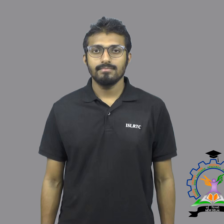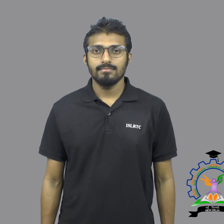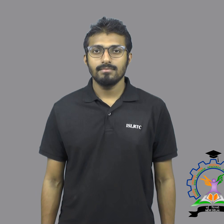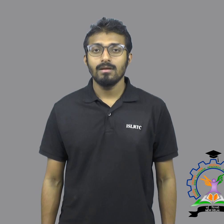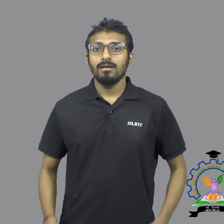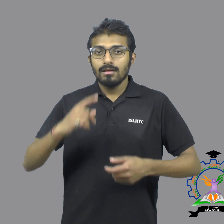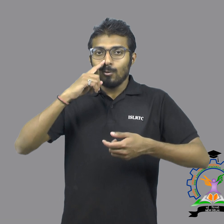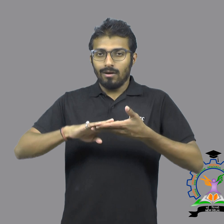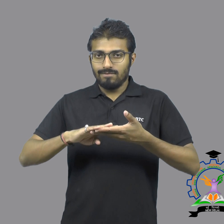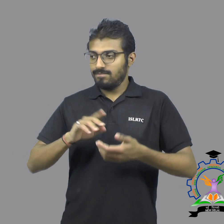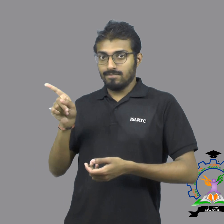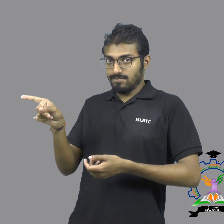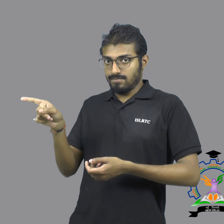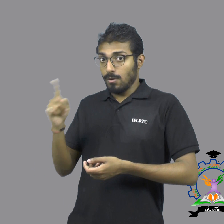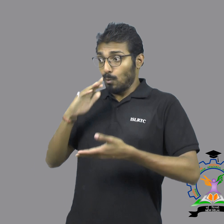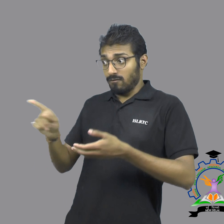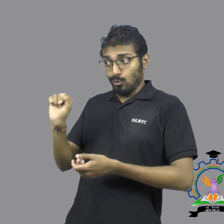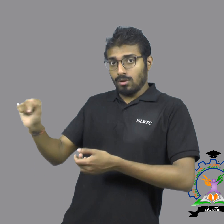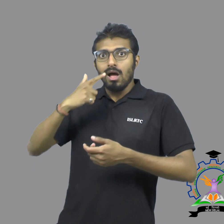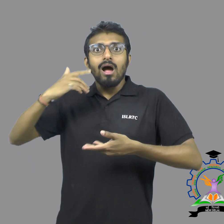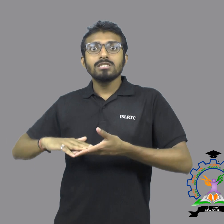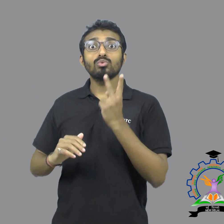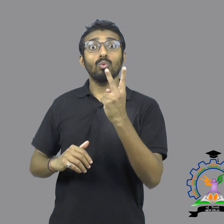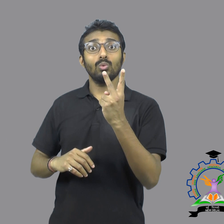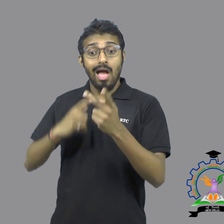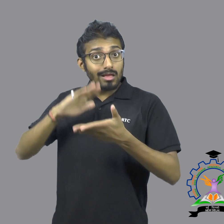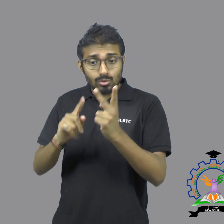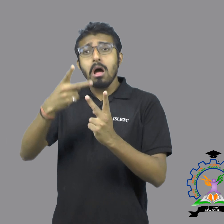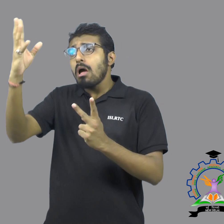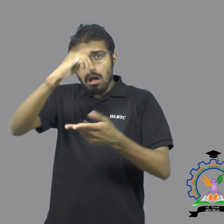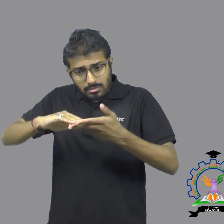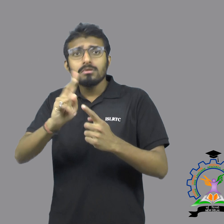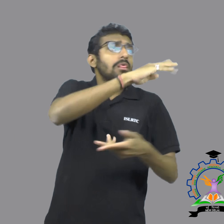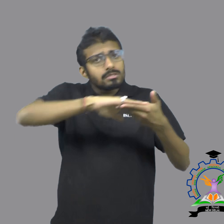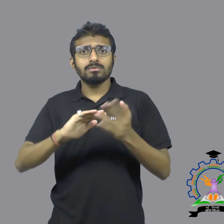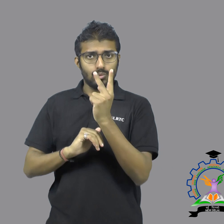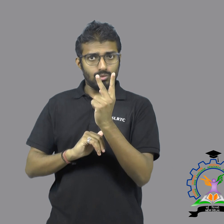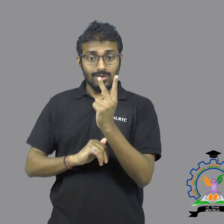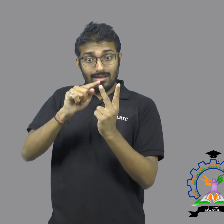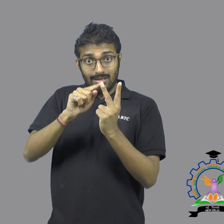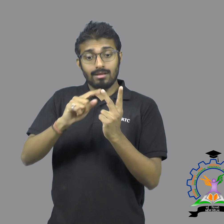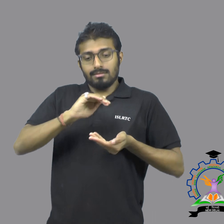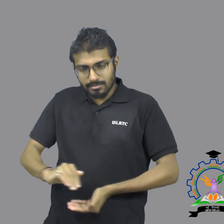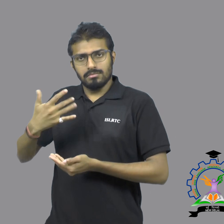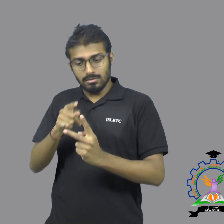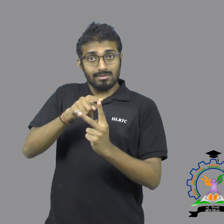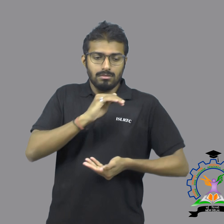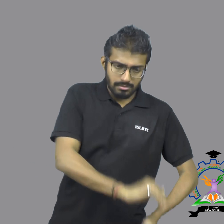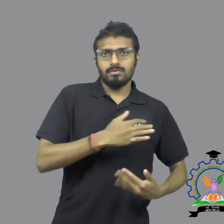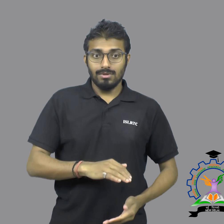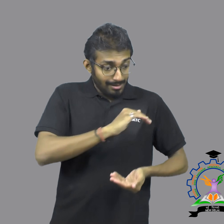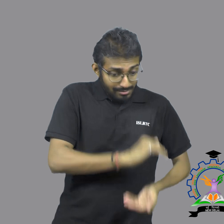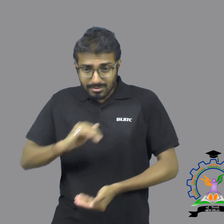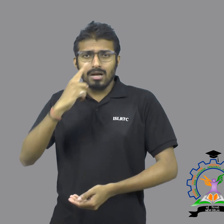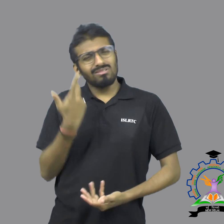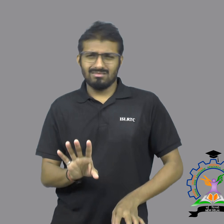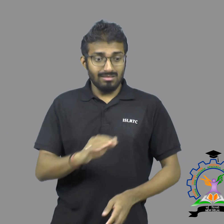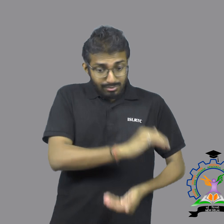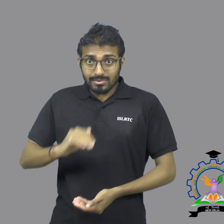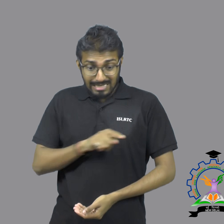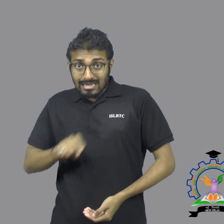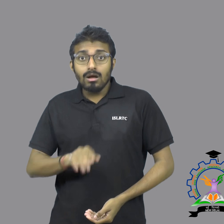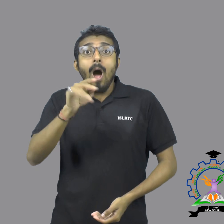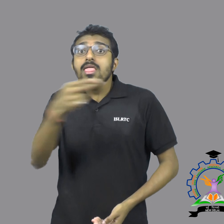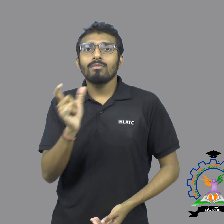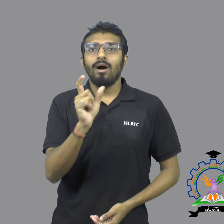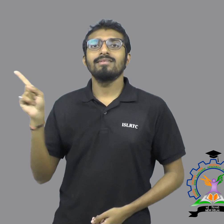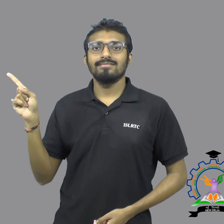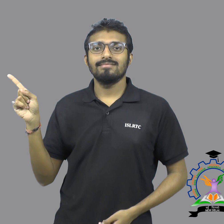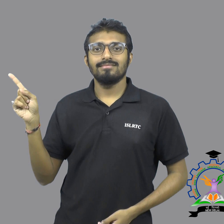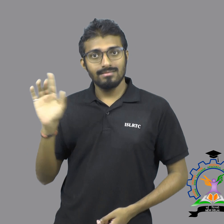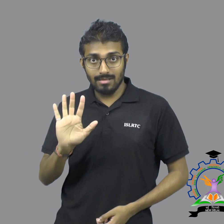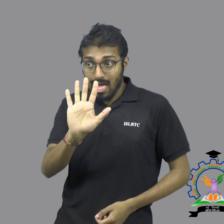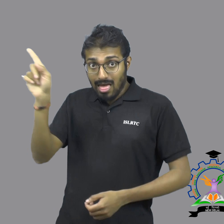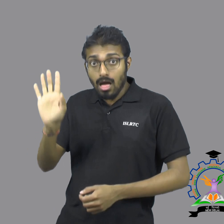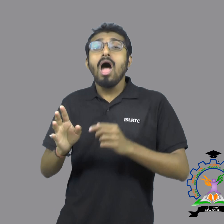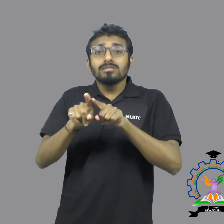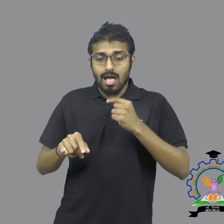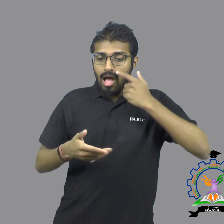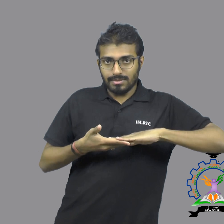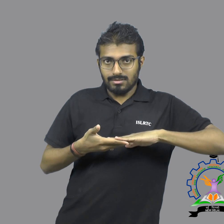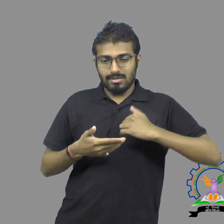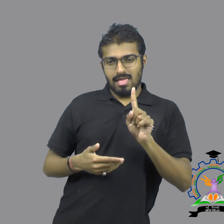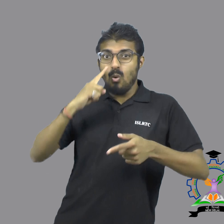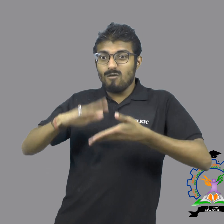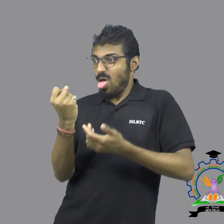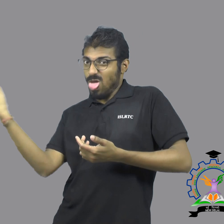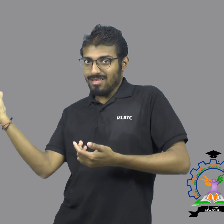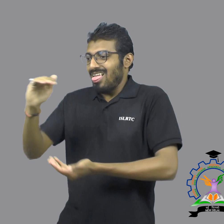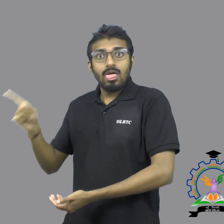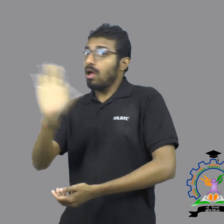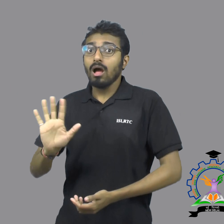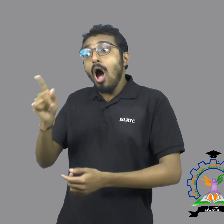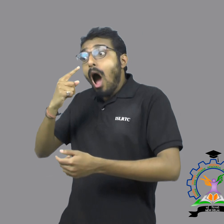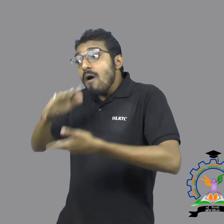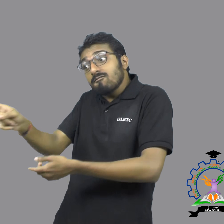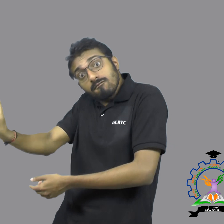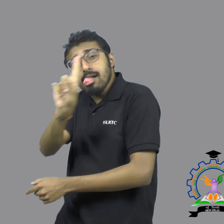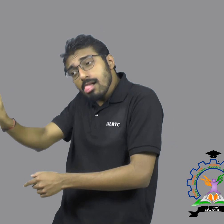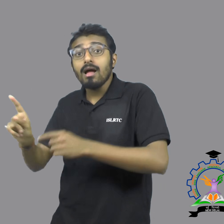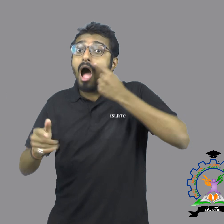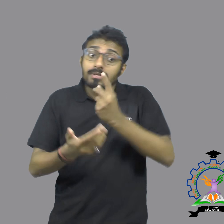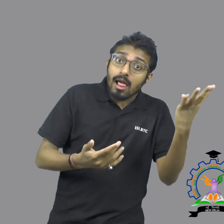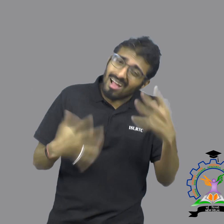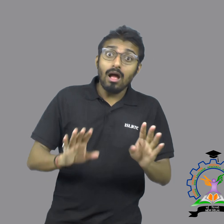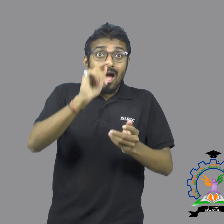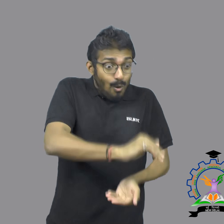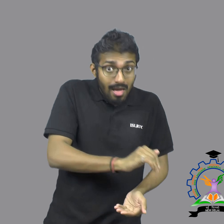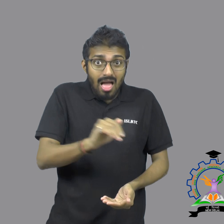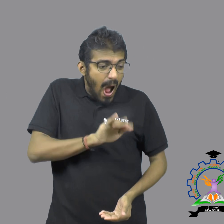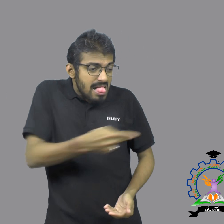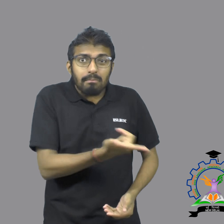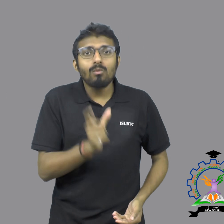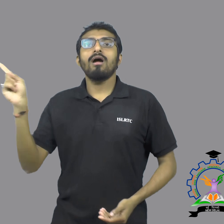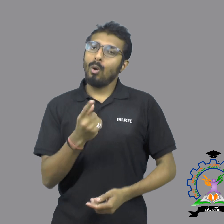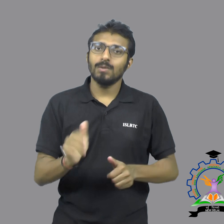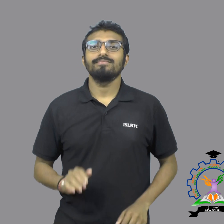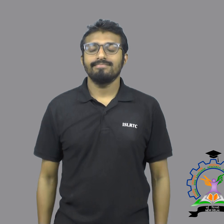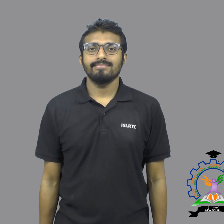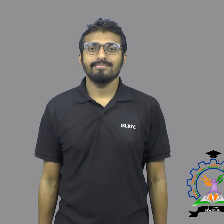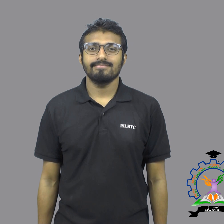Uterine